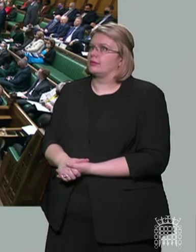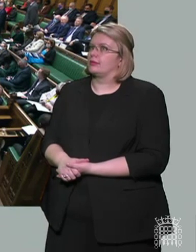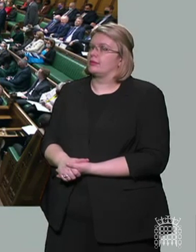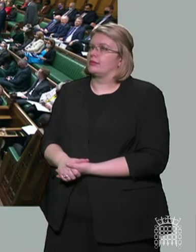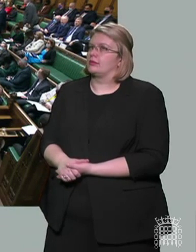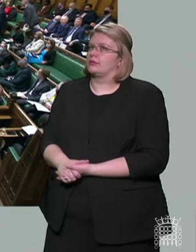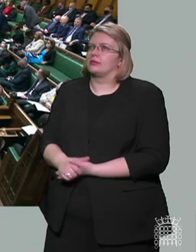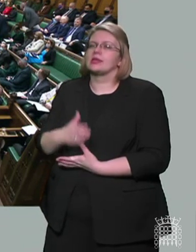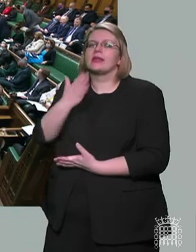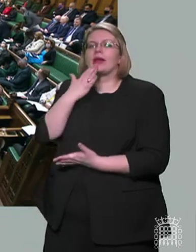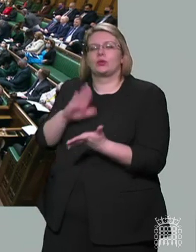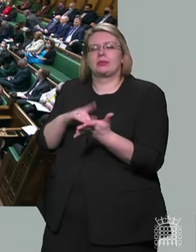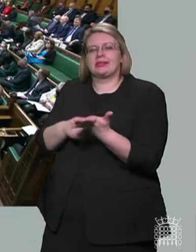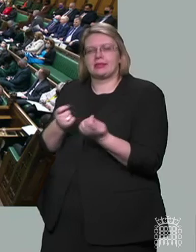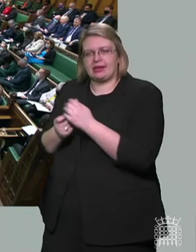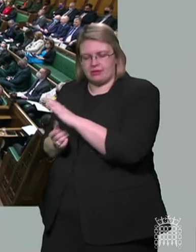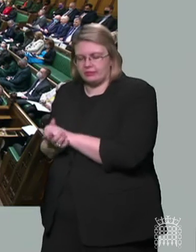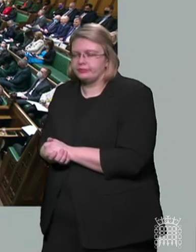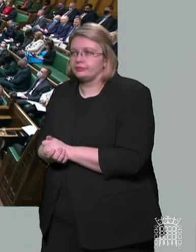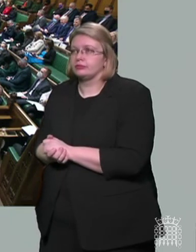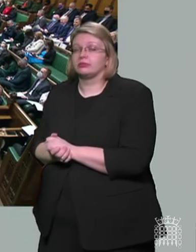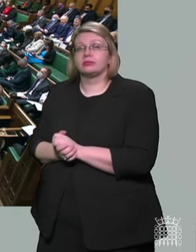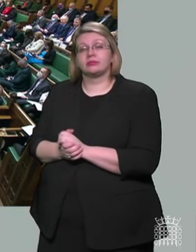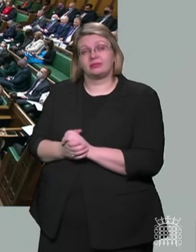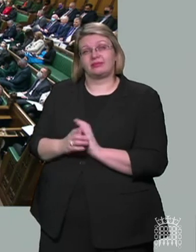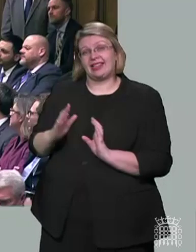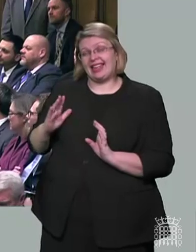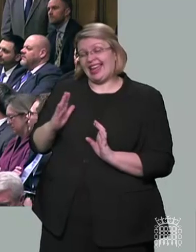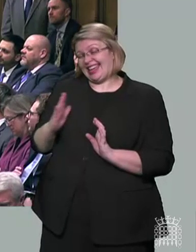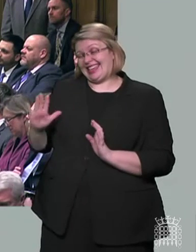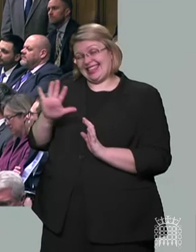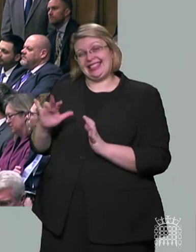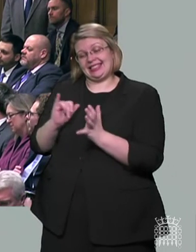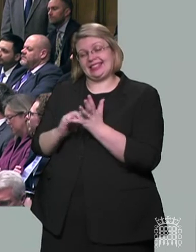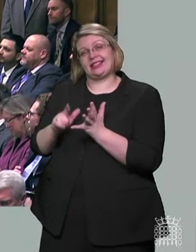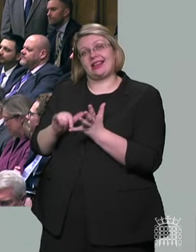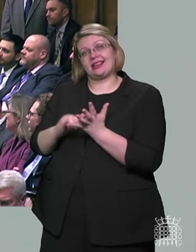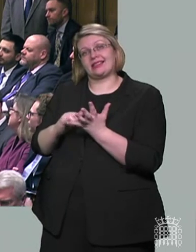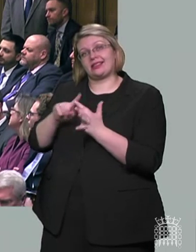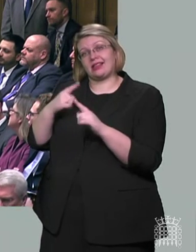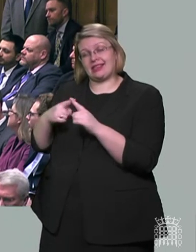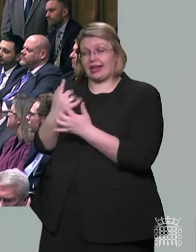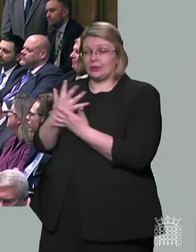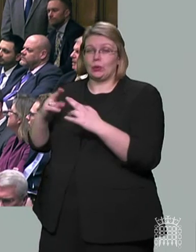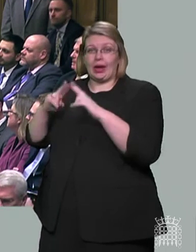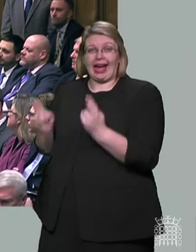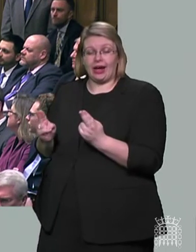This is day six for thousands of households across East Sussex who have no power and no water.